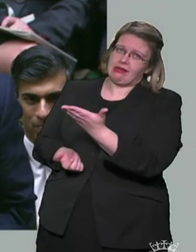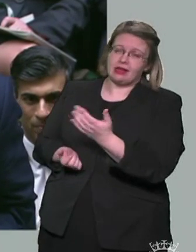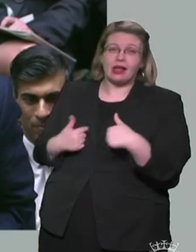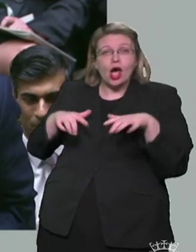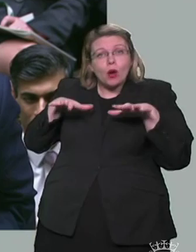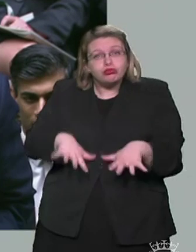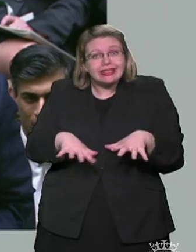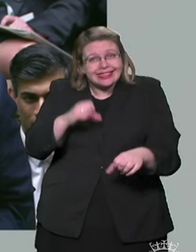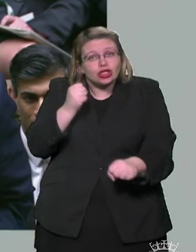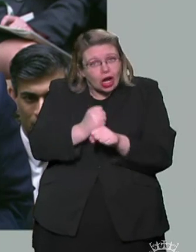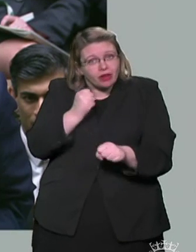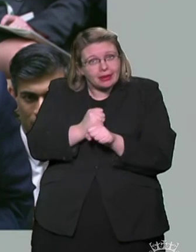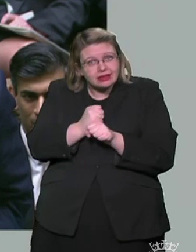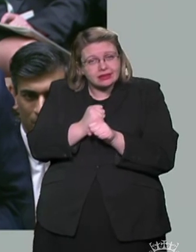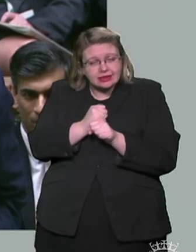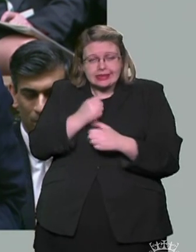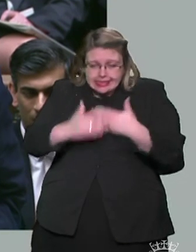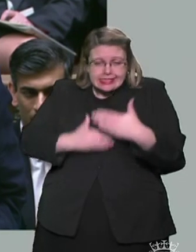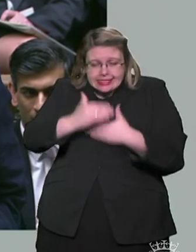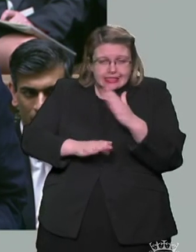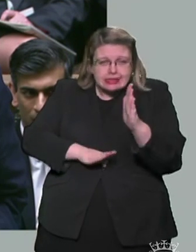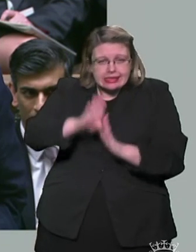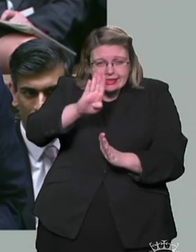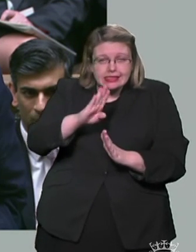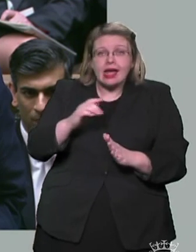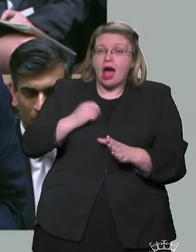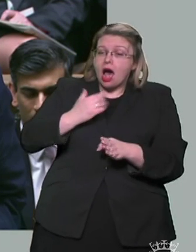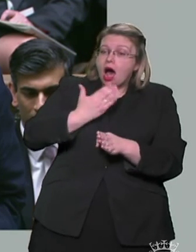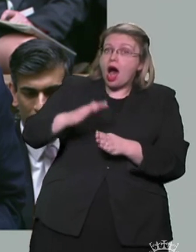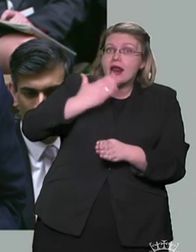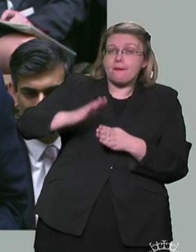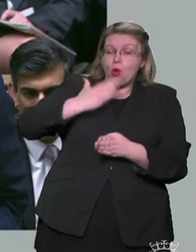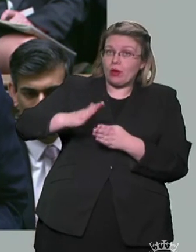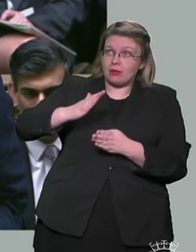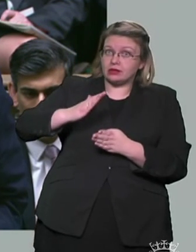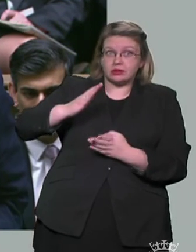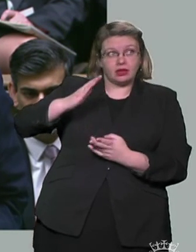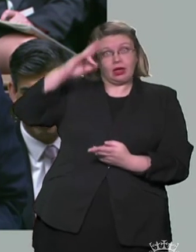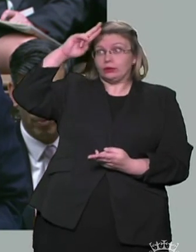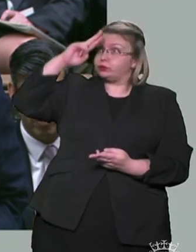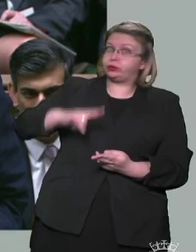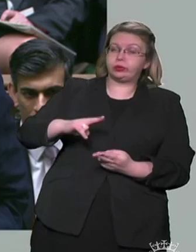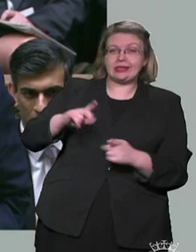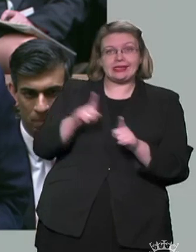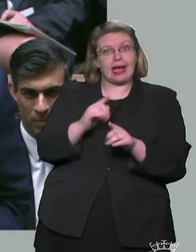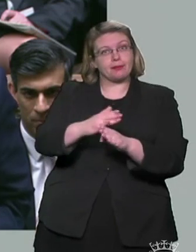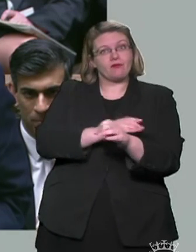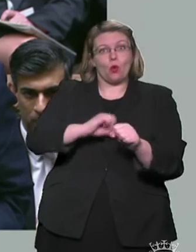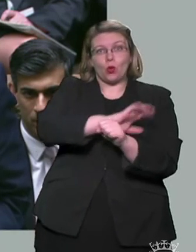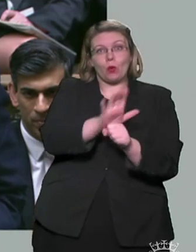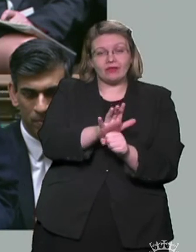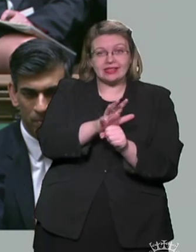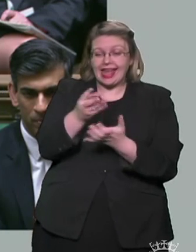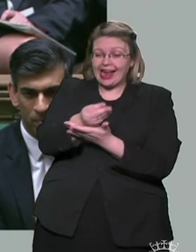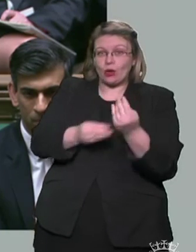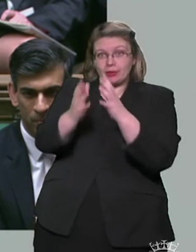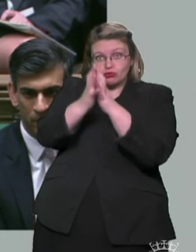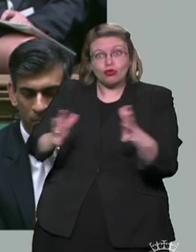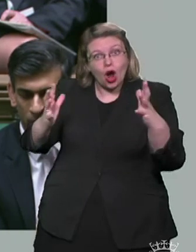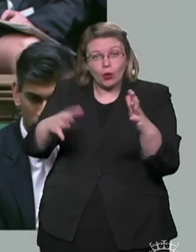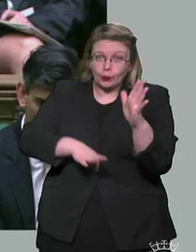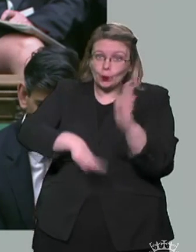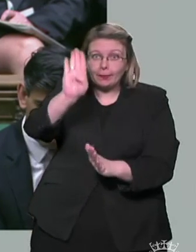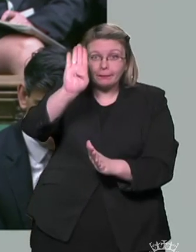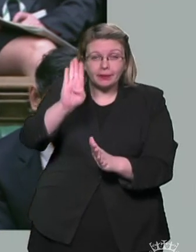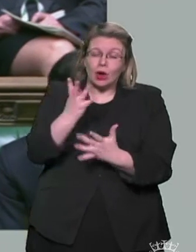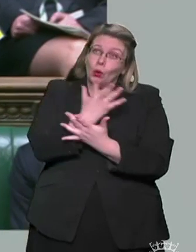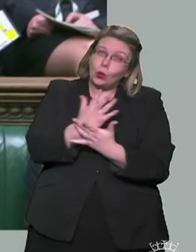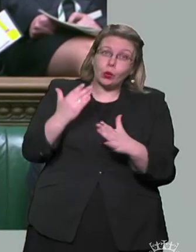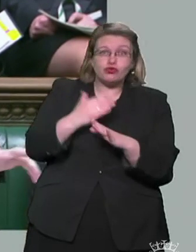Thanks to what this Government have done, we have unemployment back down to the levels it was before the pandemic, the economy bigger than it was and record vacancies.